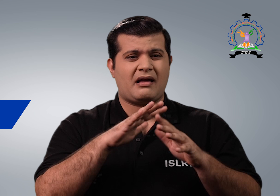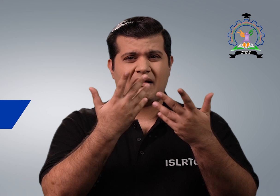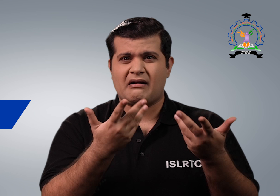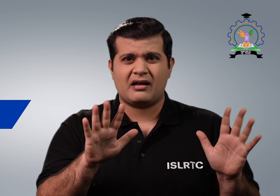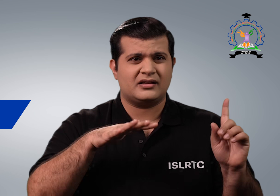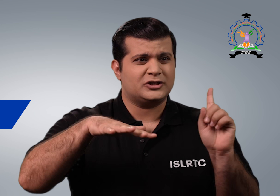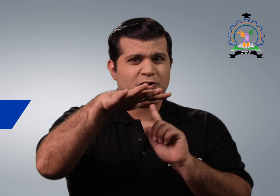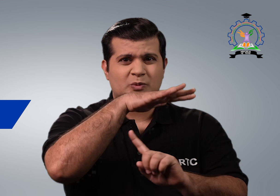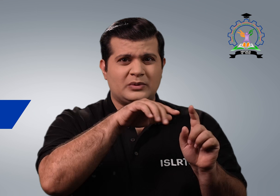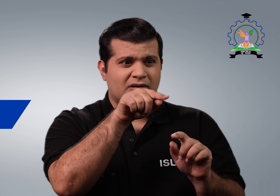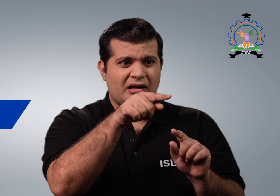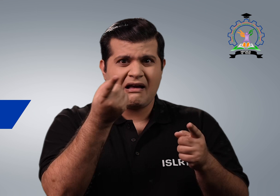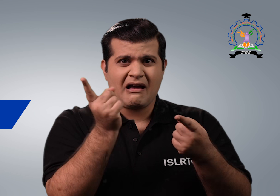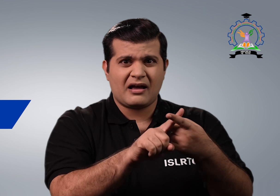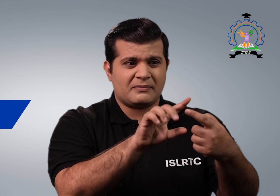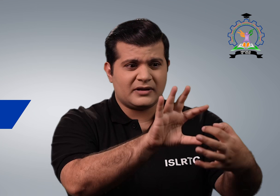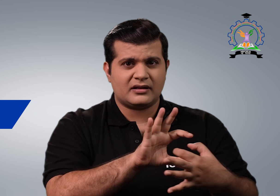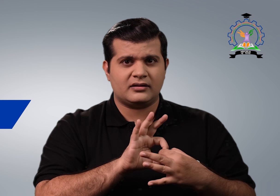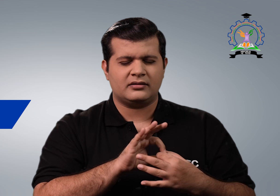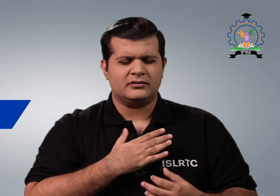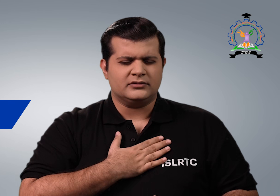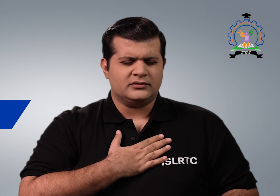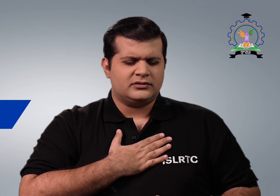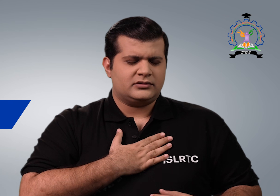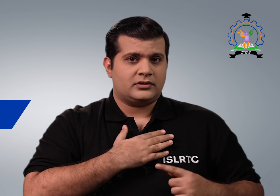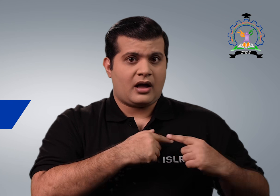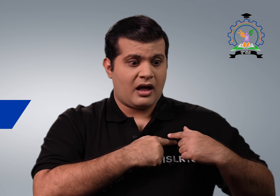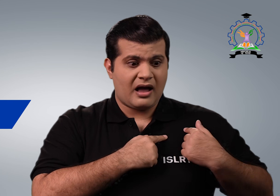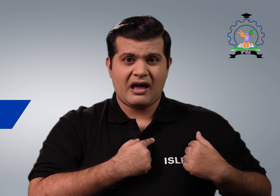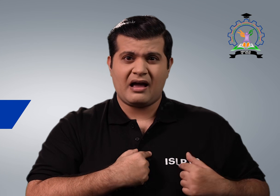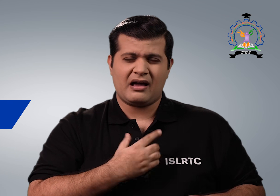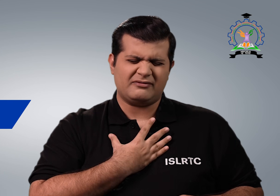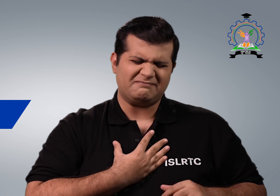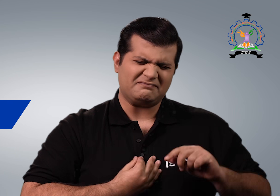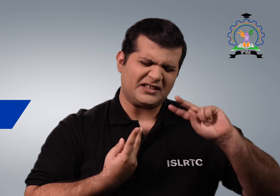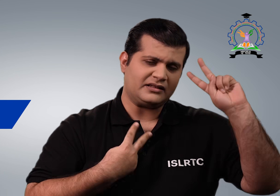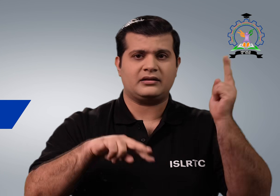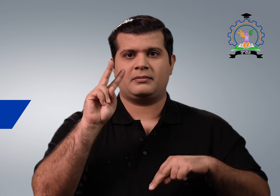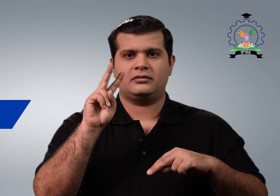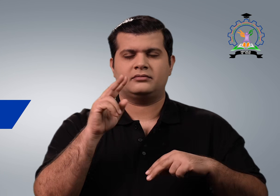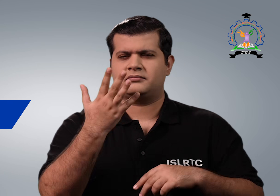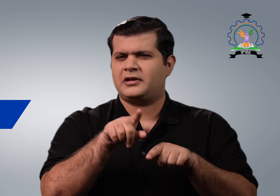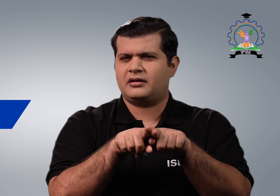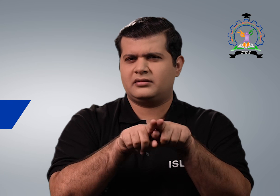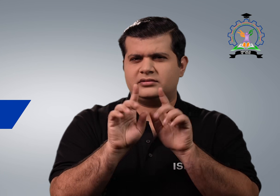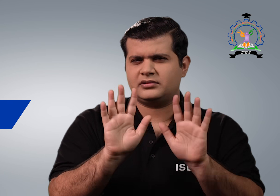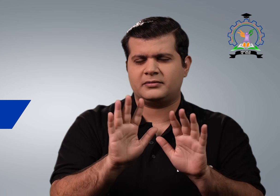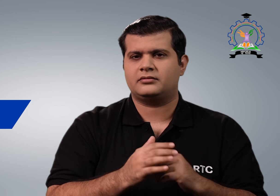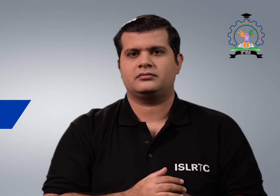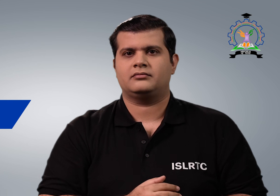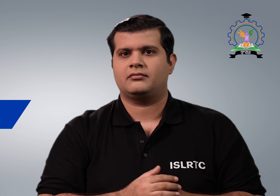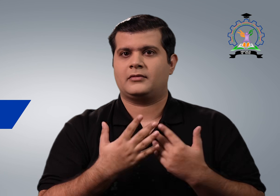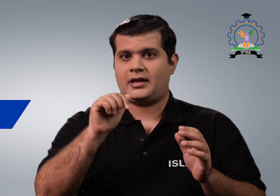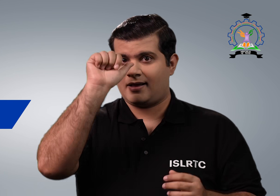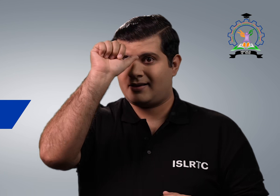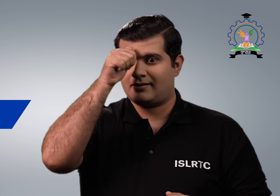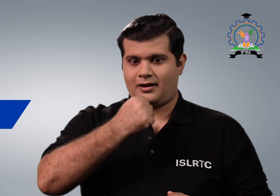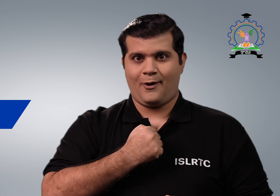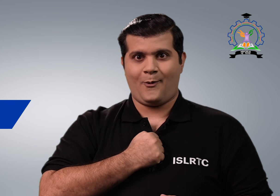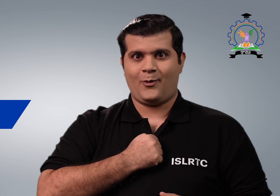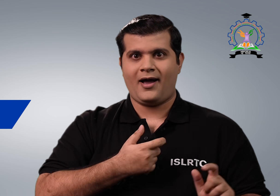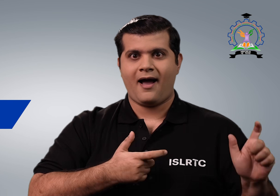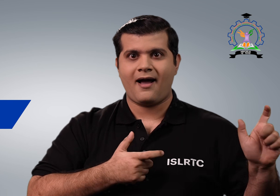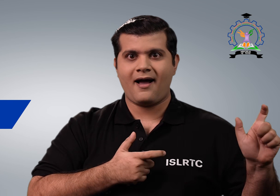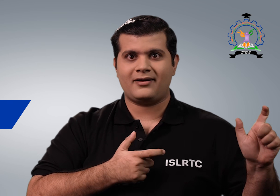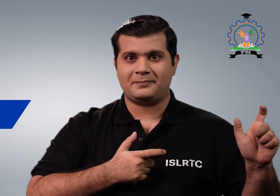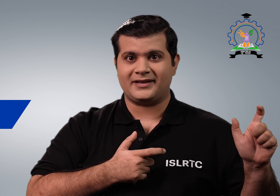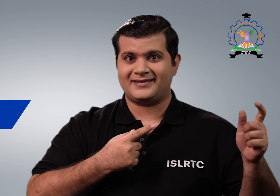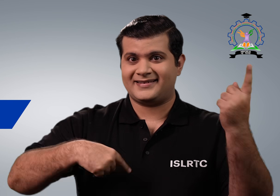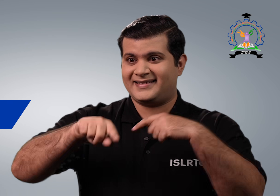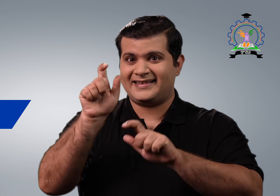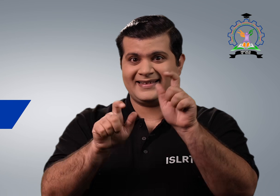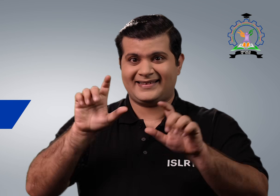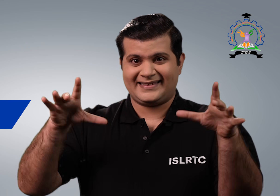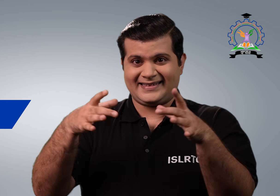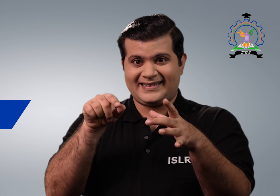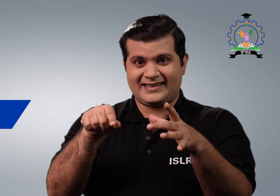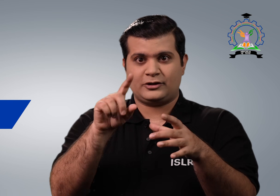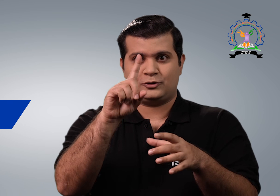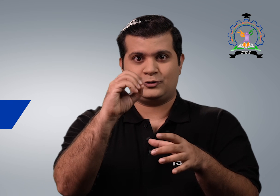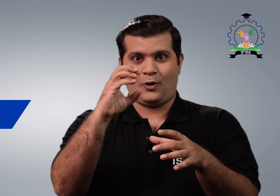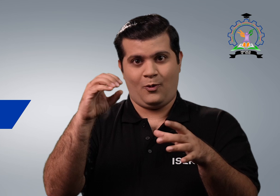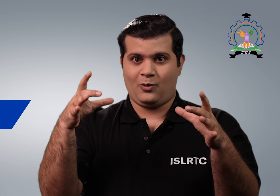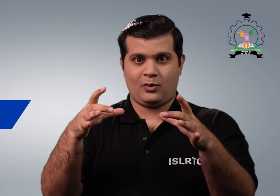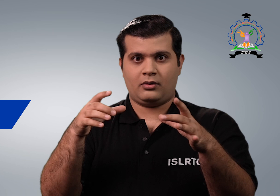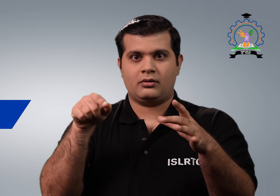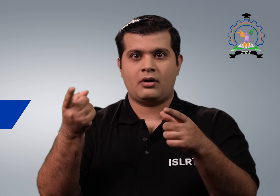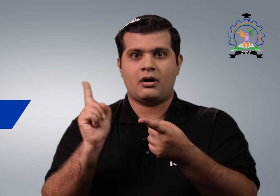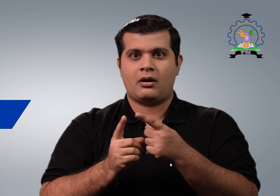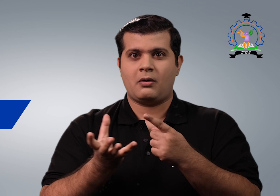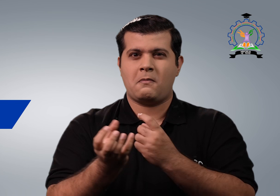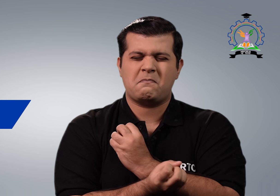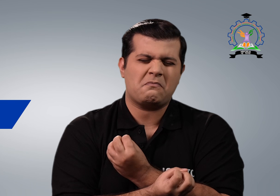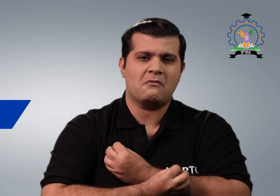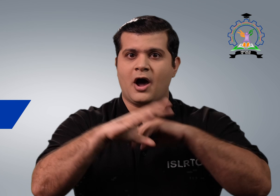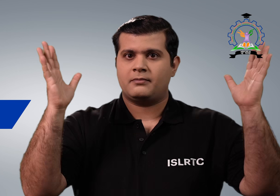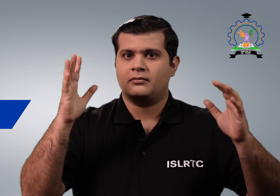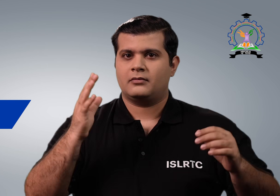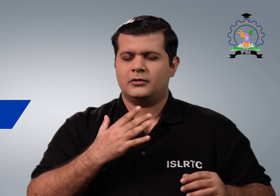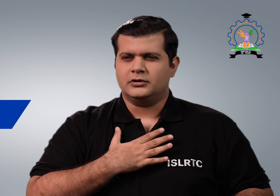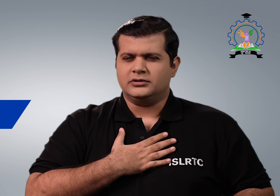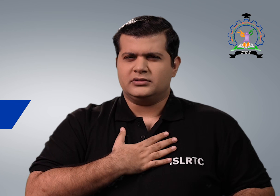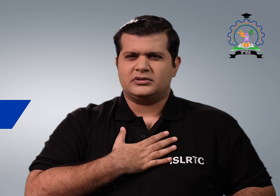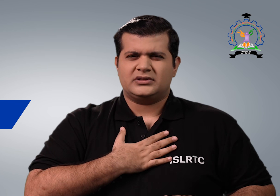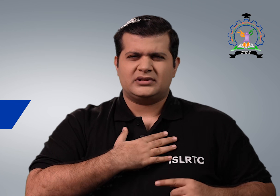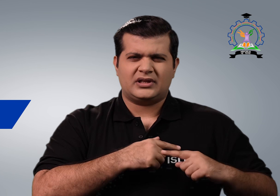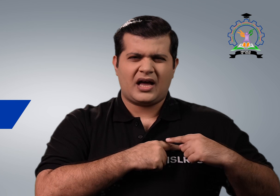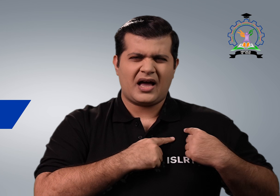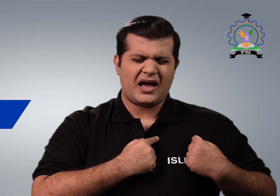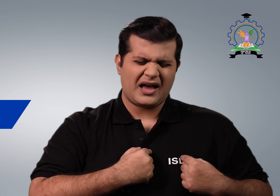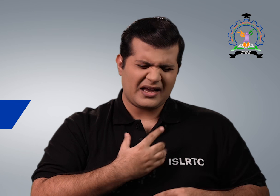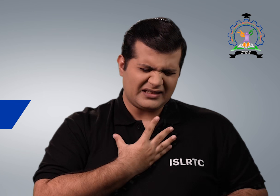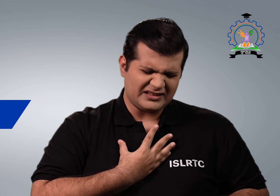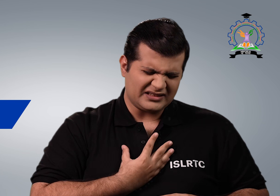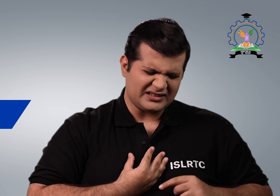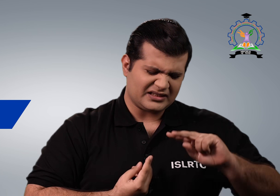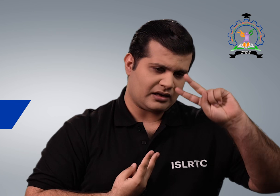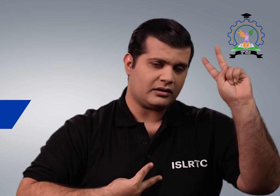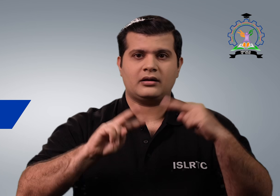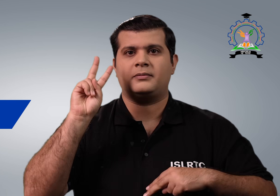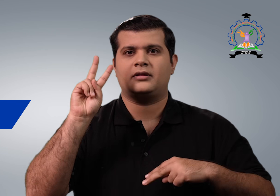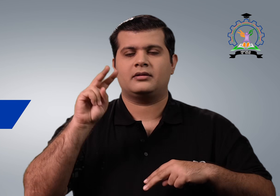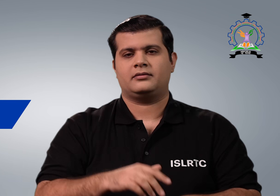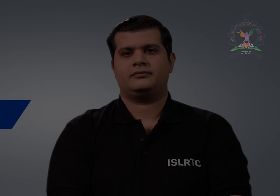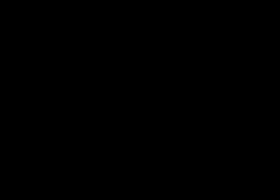Heavy-hearted means feeling very sad or sorrowful because of a difficult situation. For example, people felt heavy-hearted when 100 Indian soldiers lost their lives in a bomb blast.